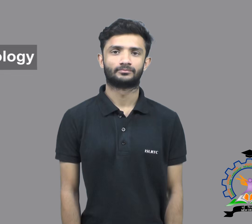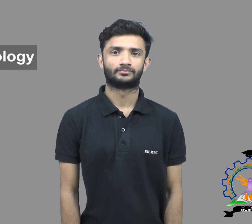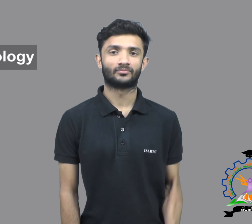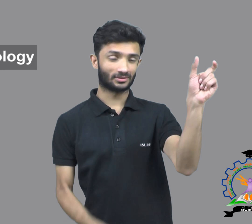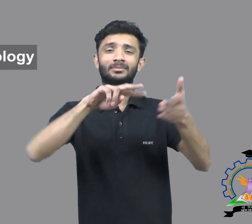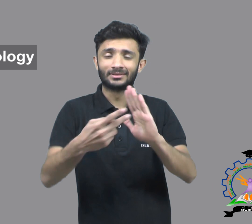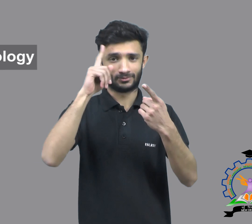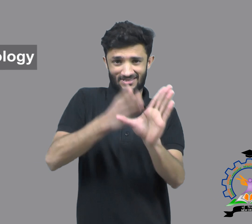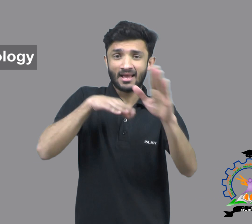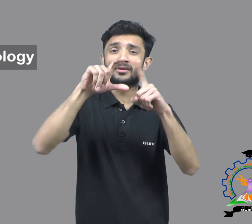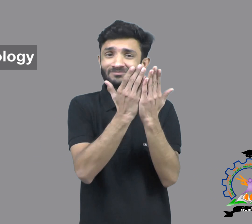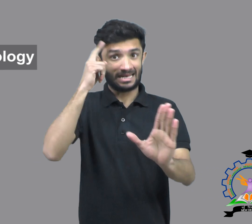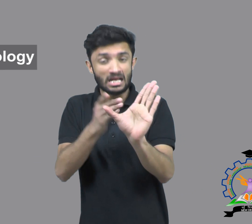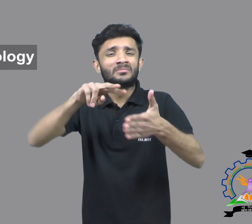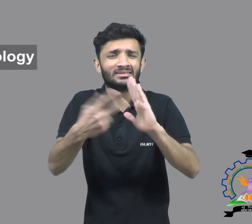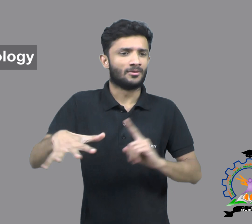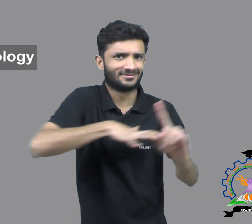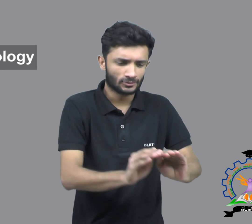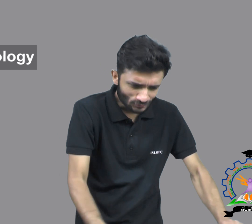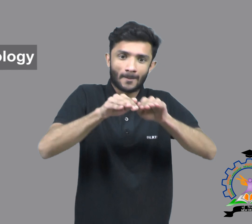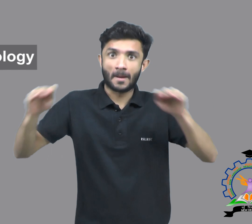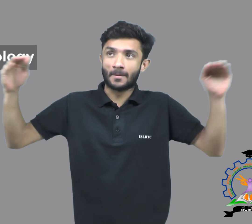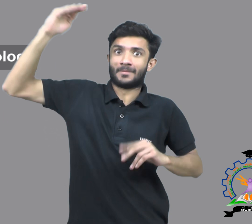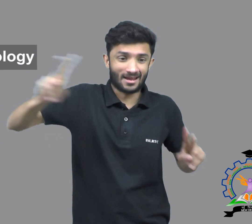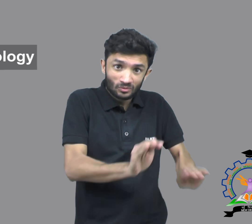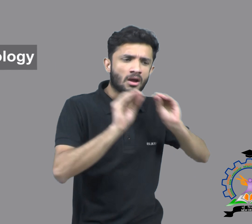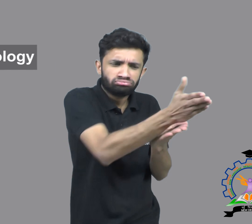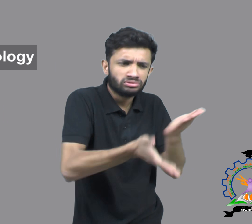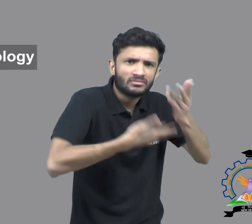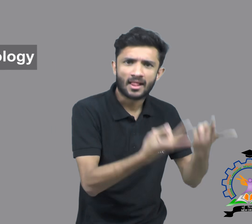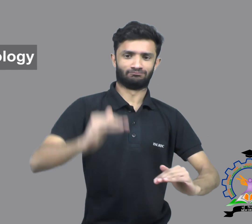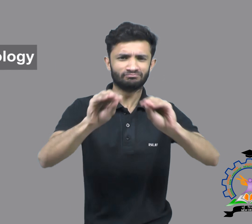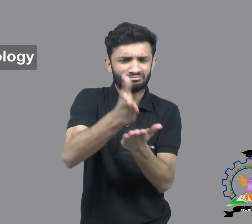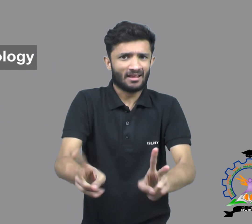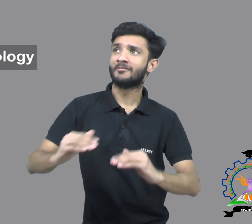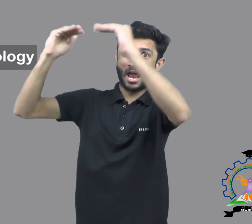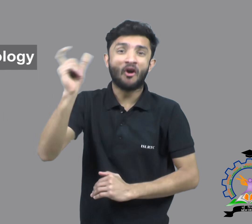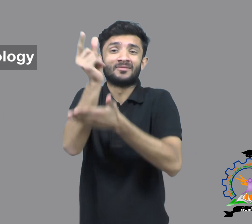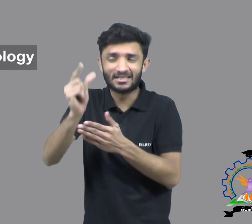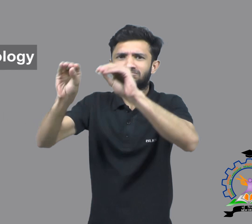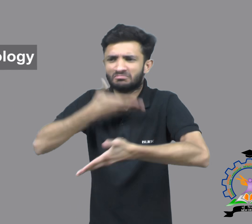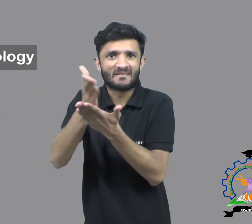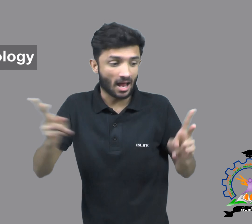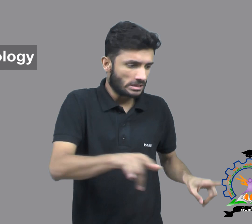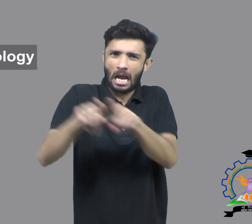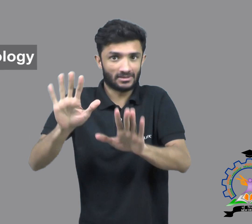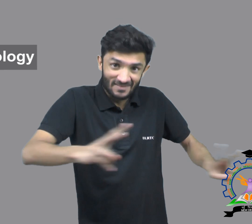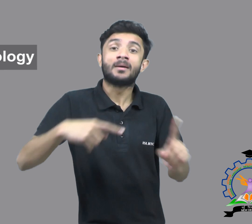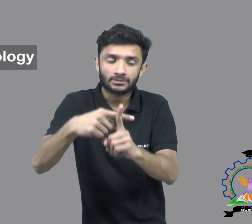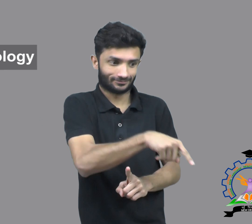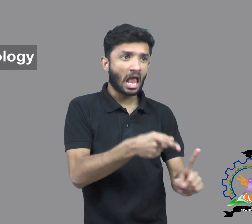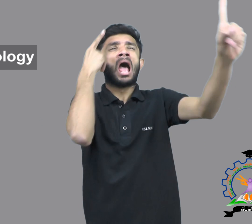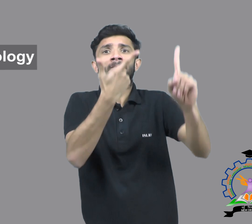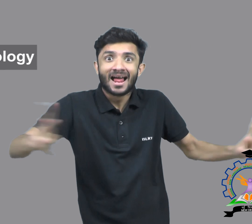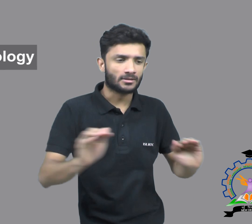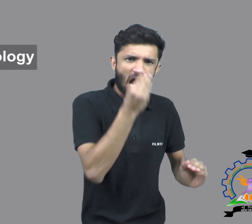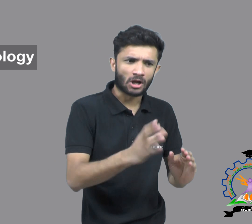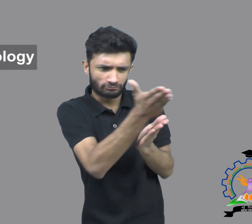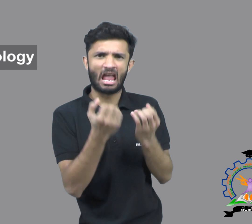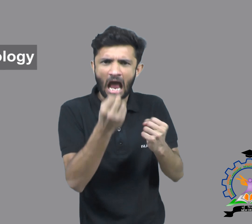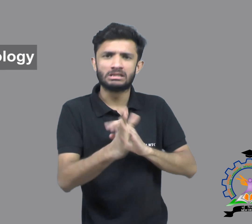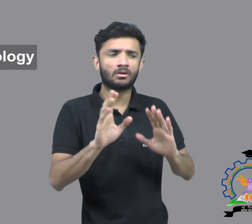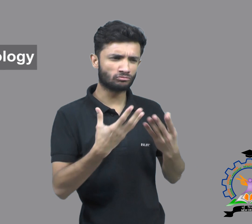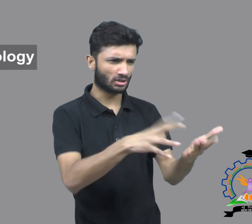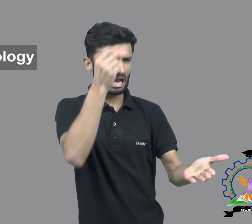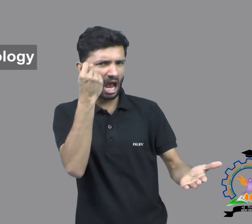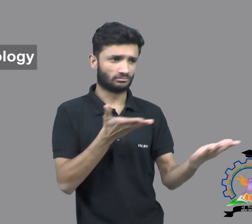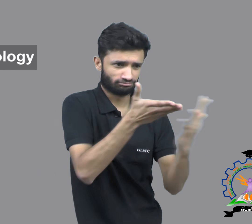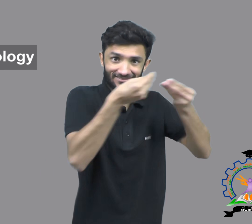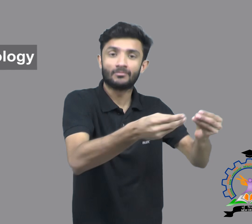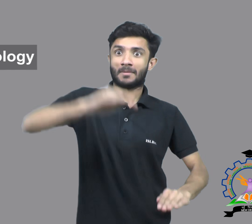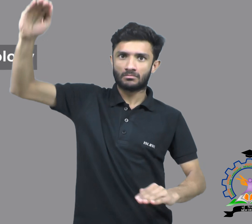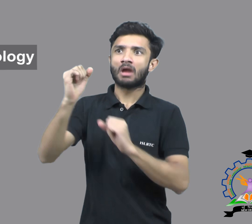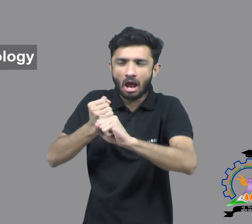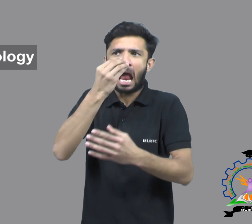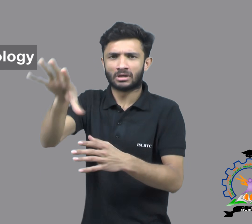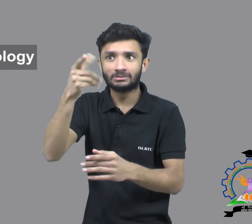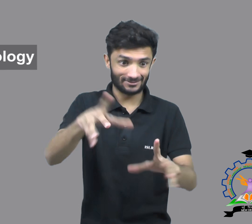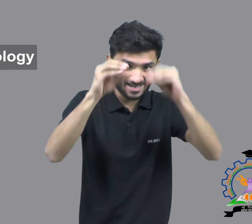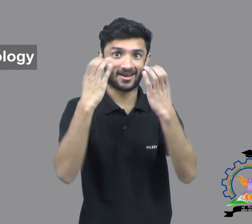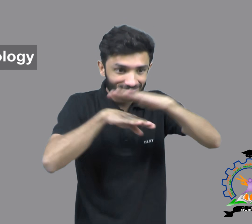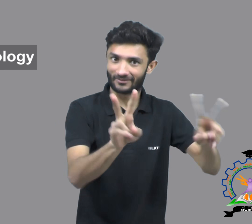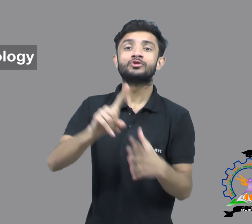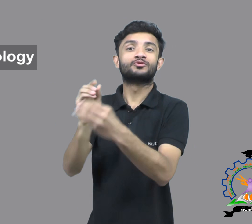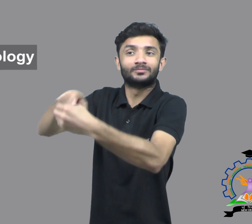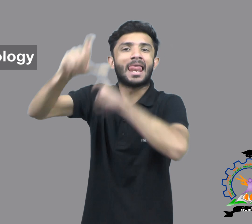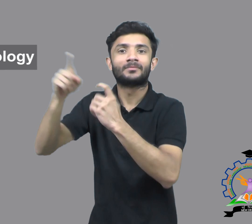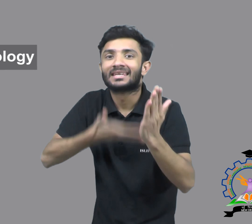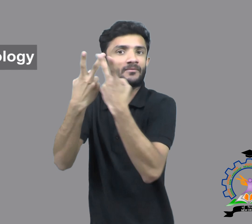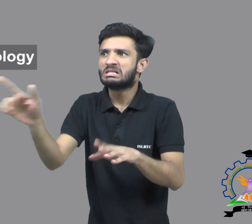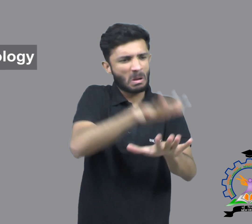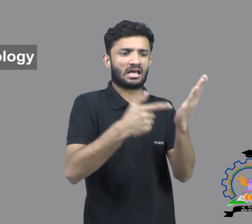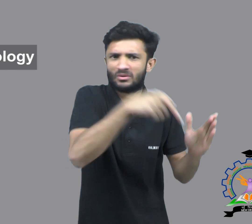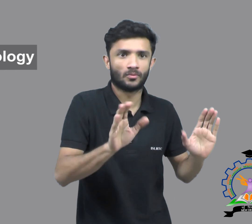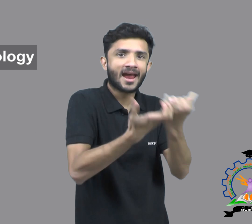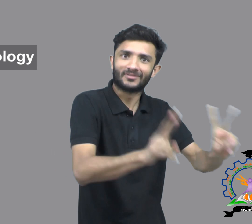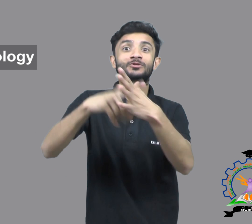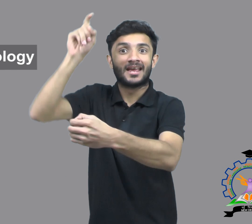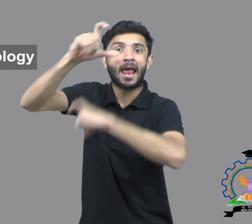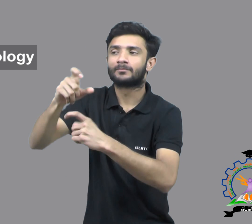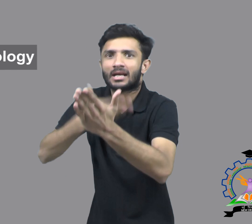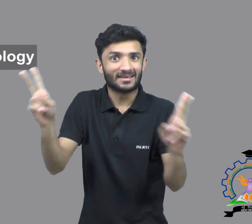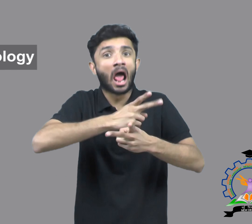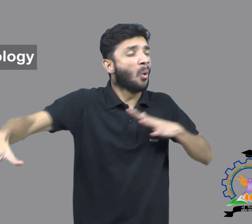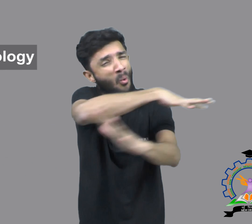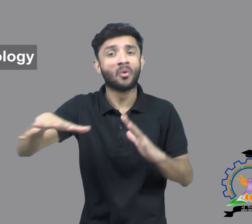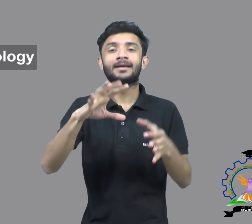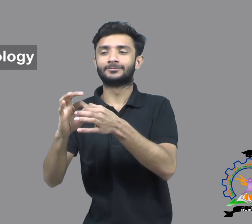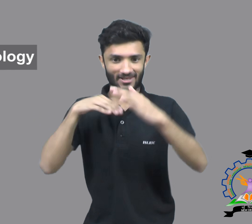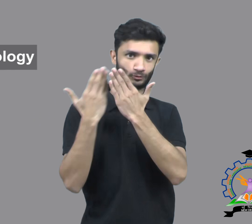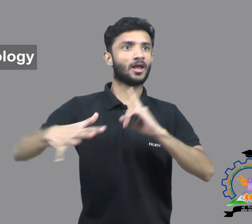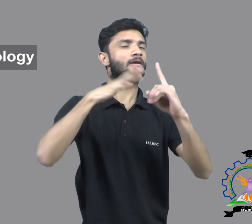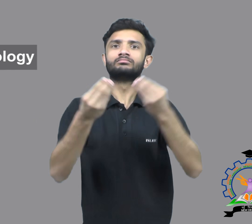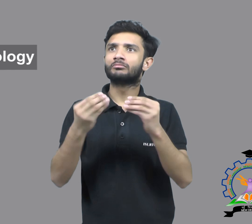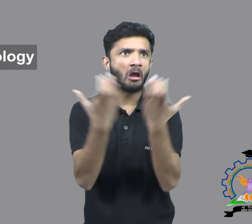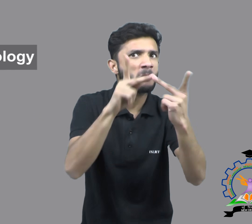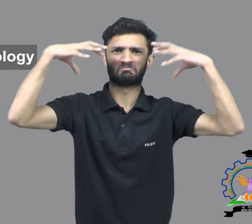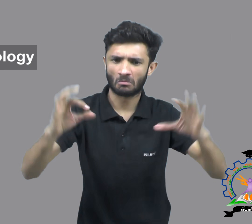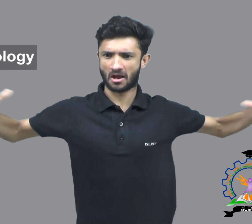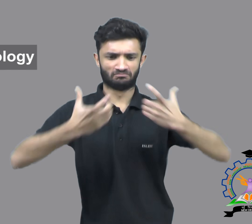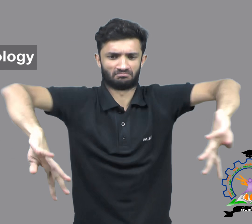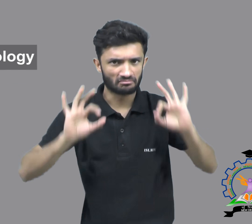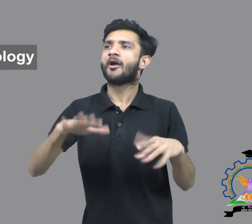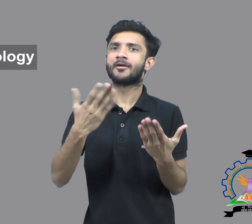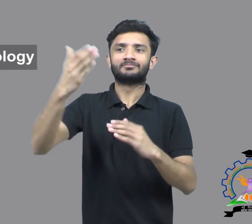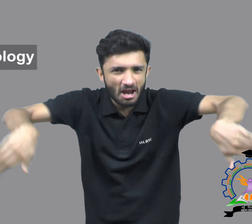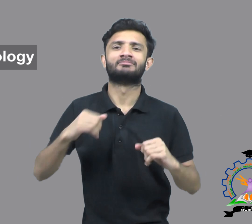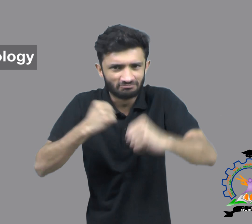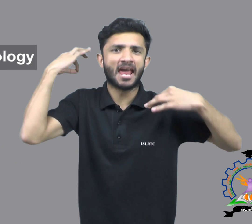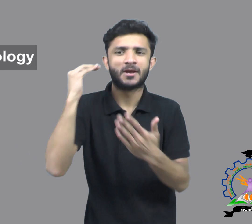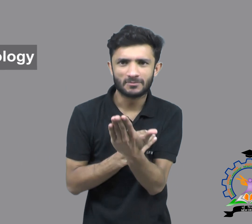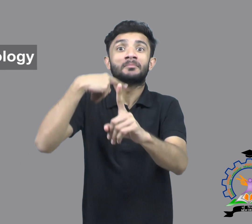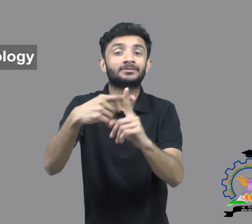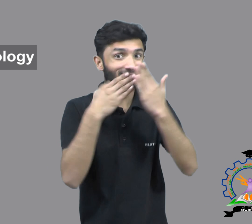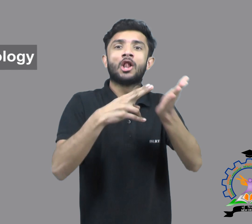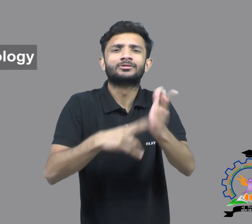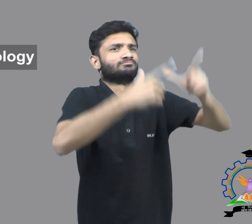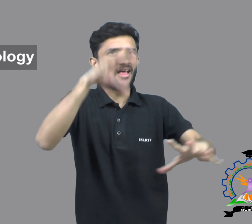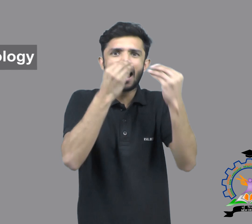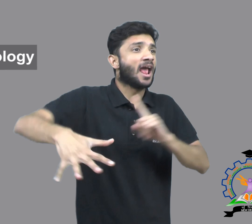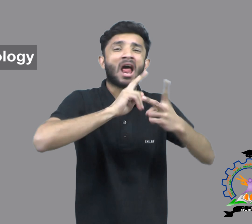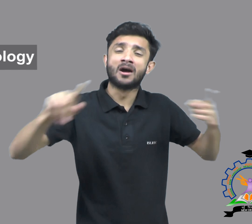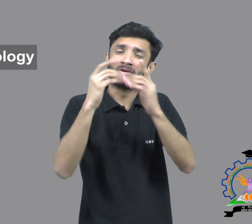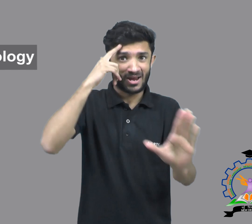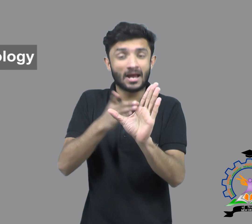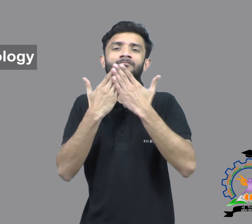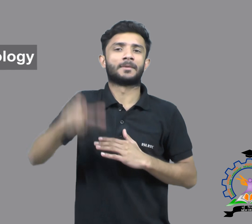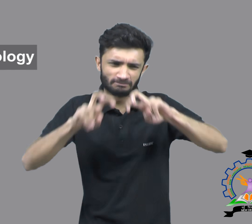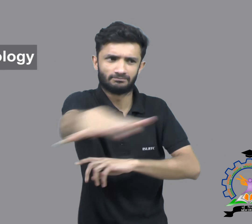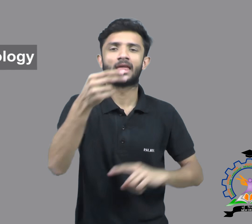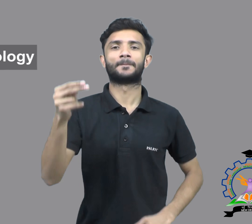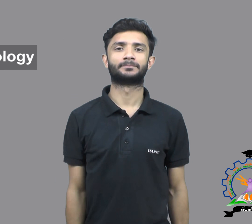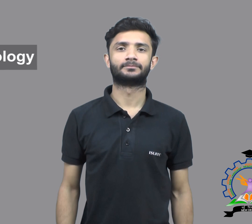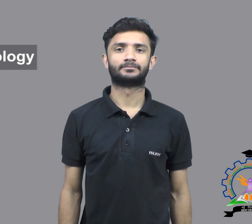Educational Psychology